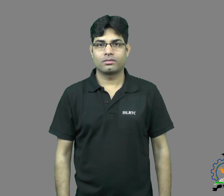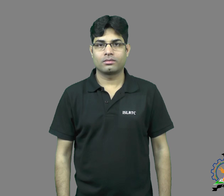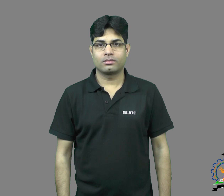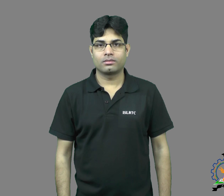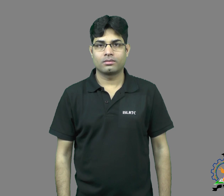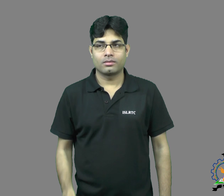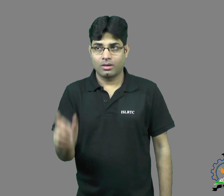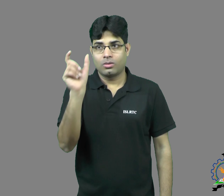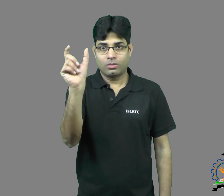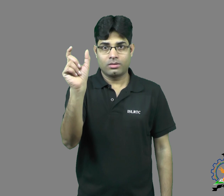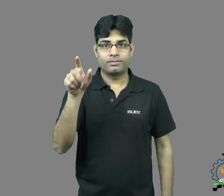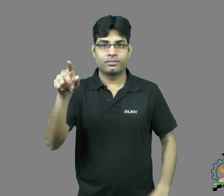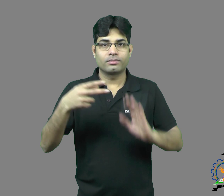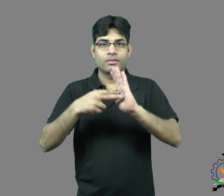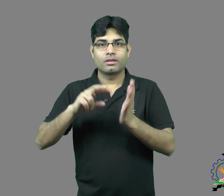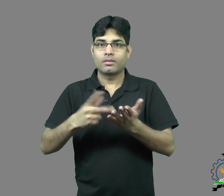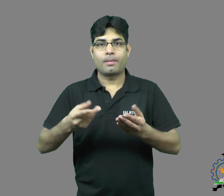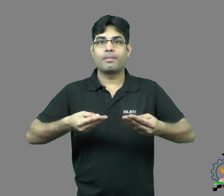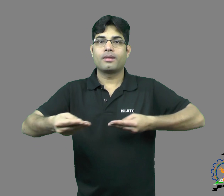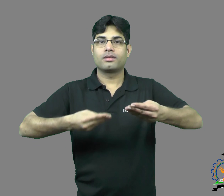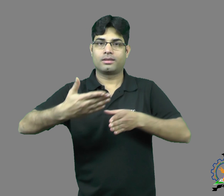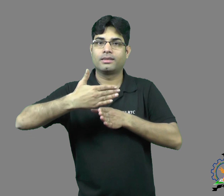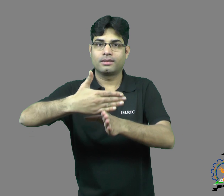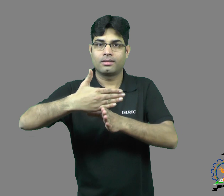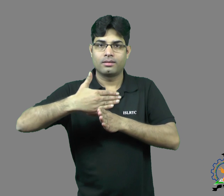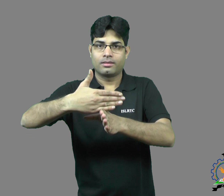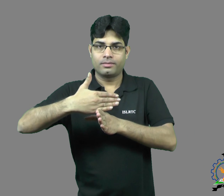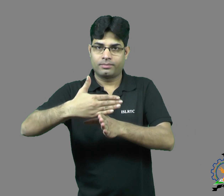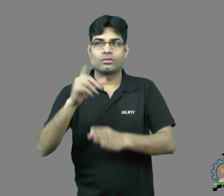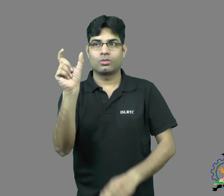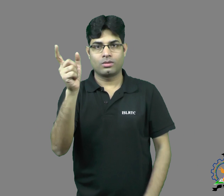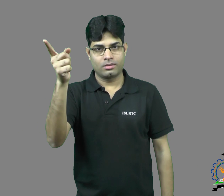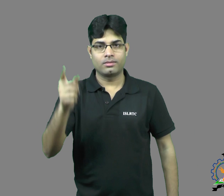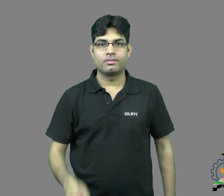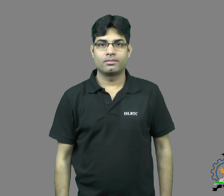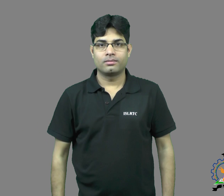Agreement (Business)